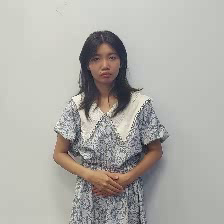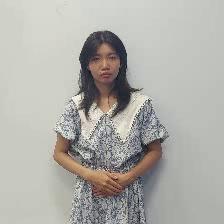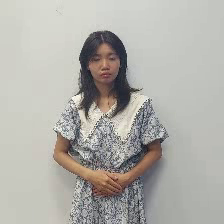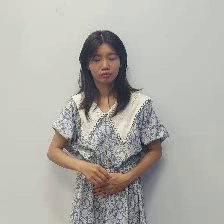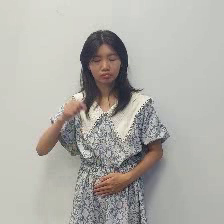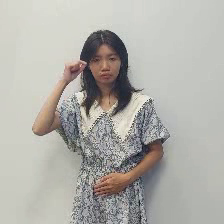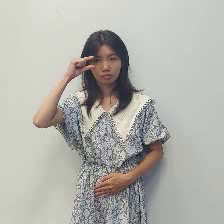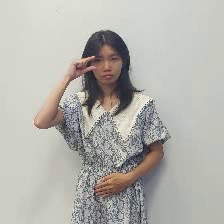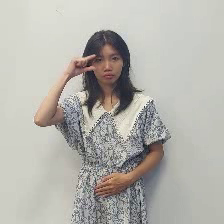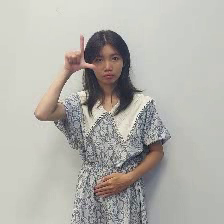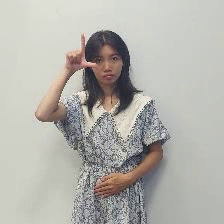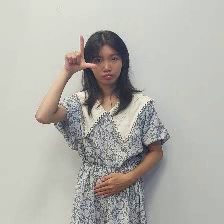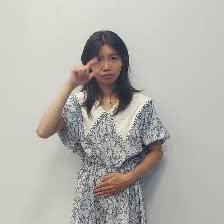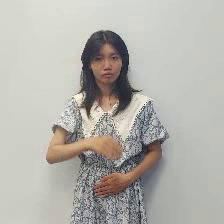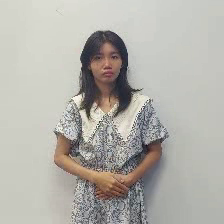Thức dậy